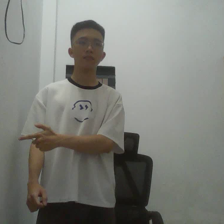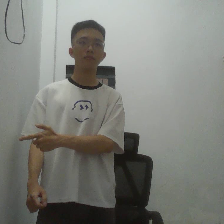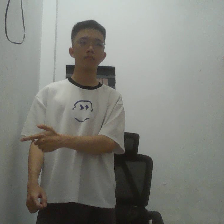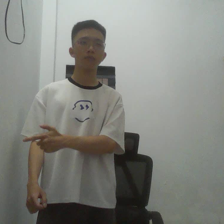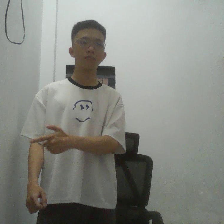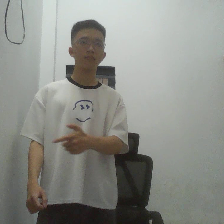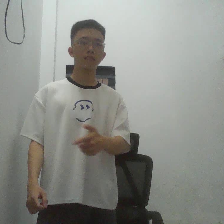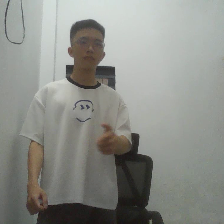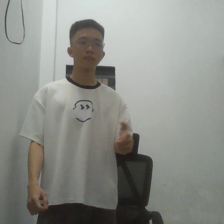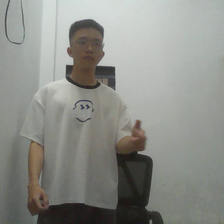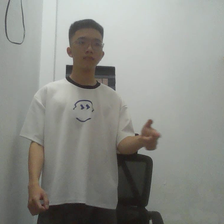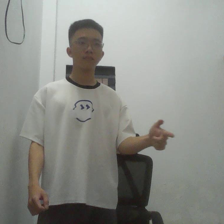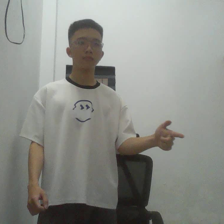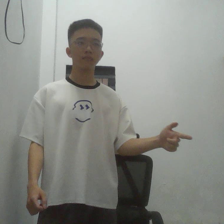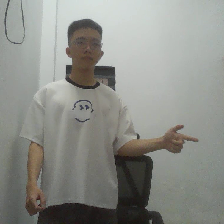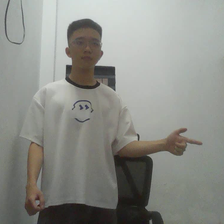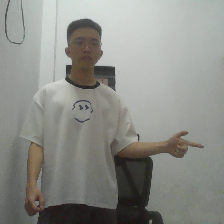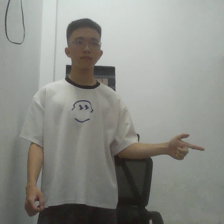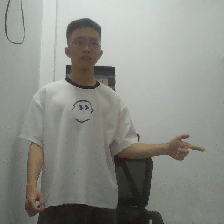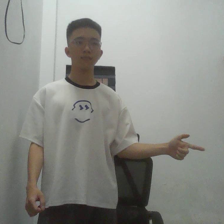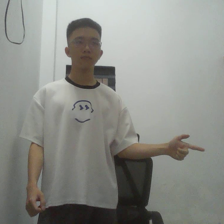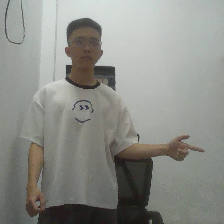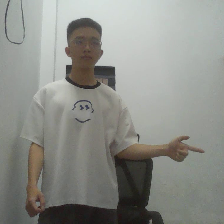cac ban